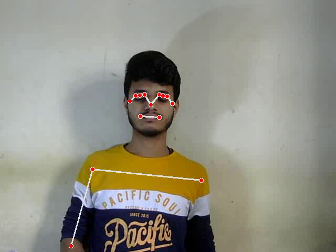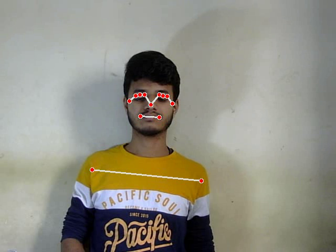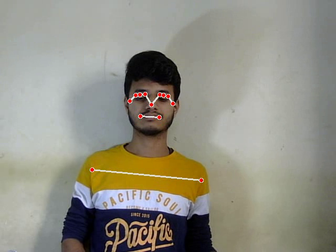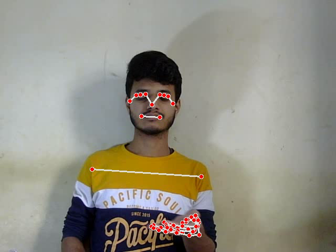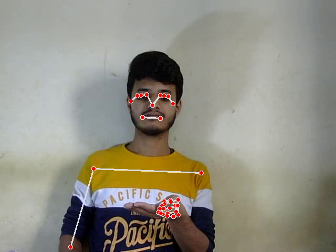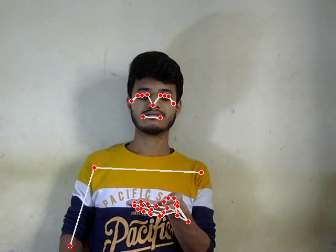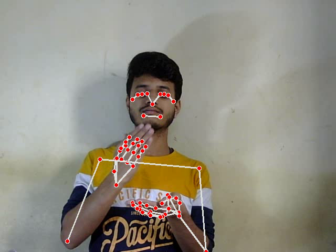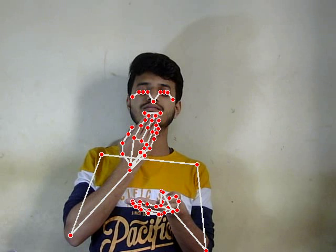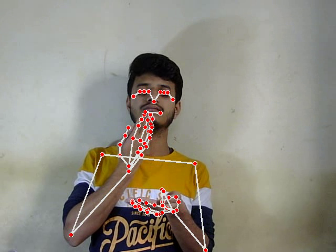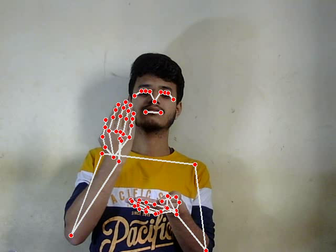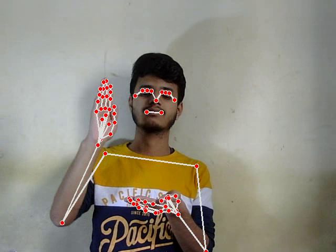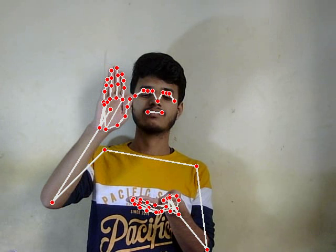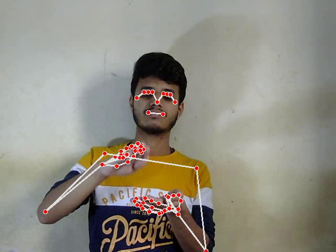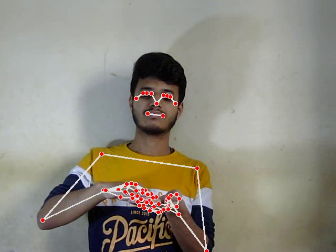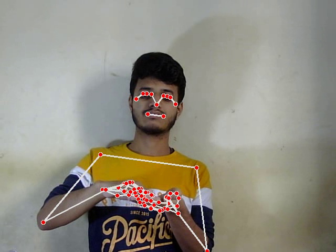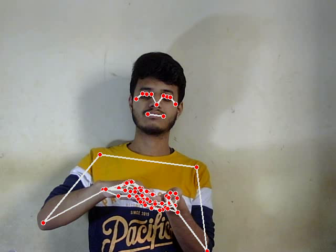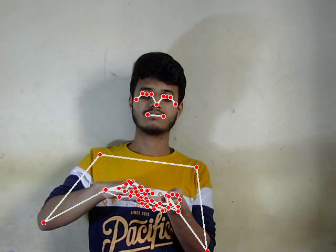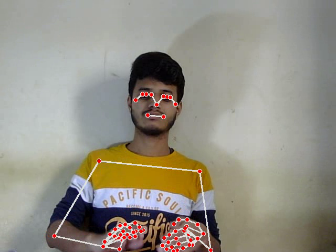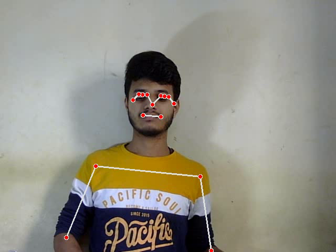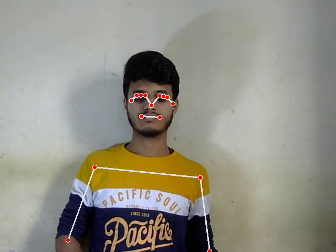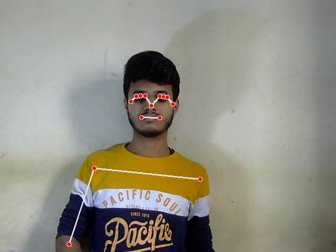bad